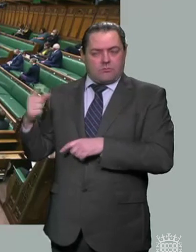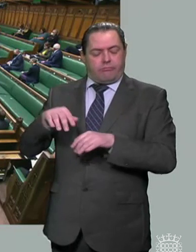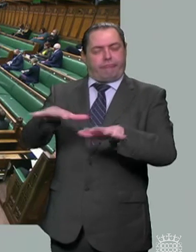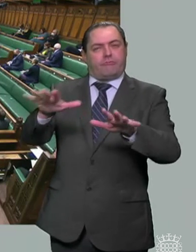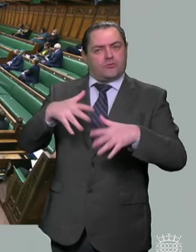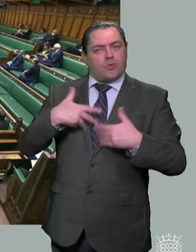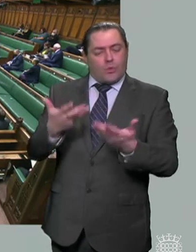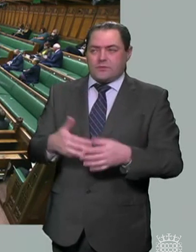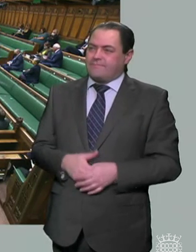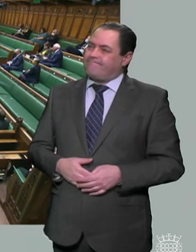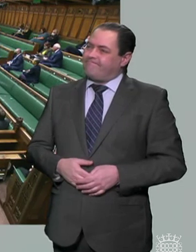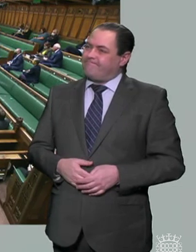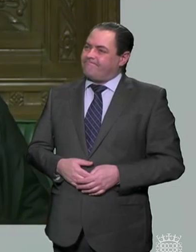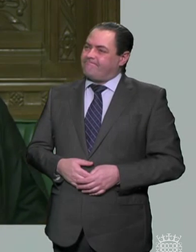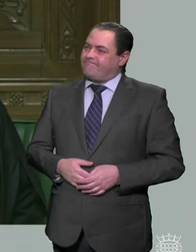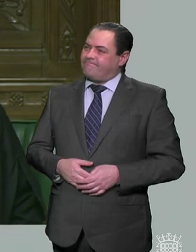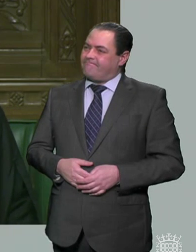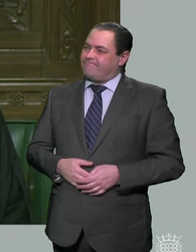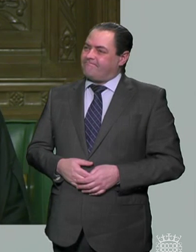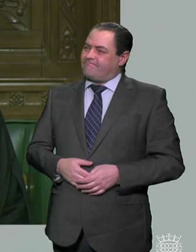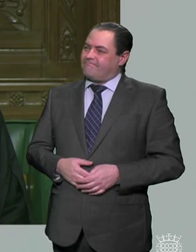On a point of order, Mr Speaker.